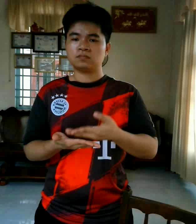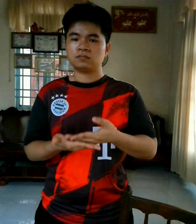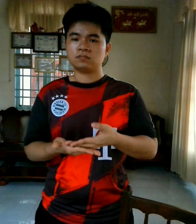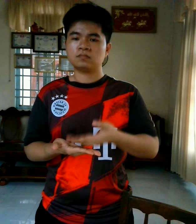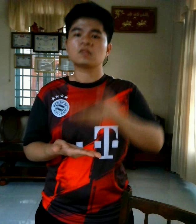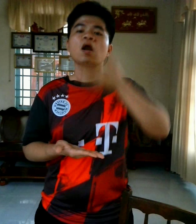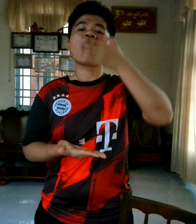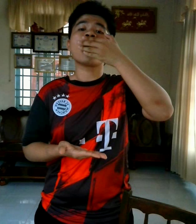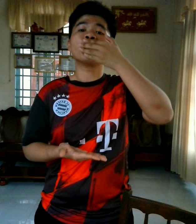sup